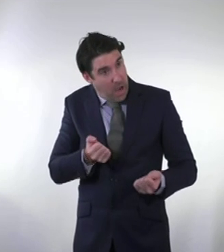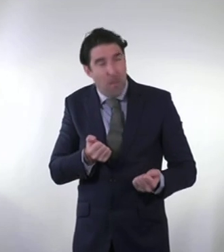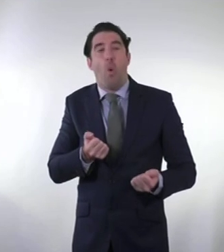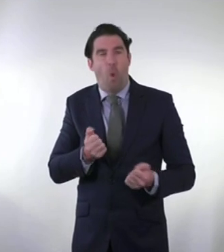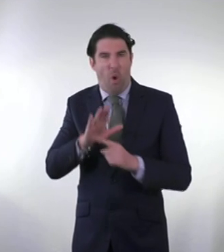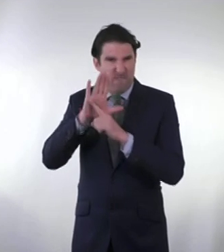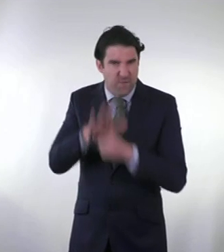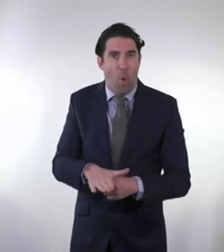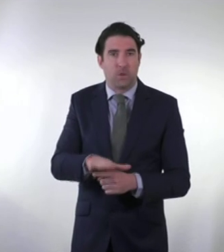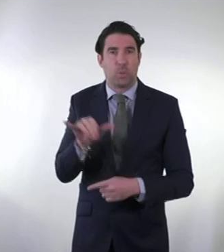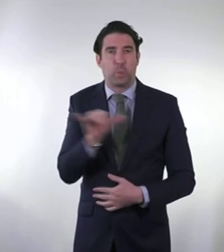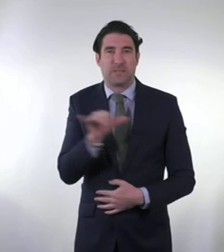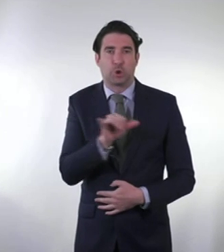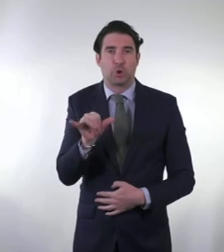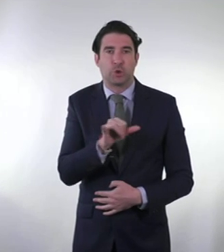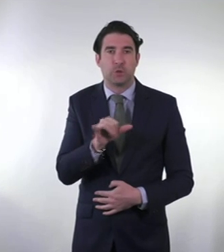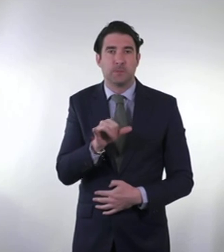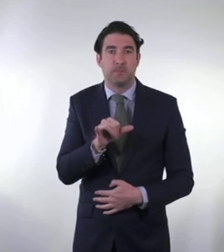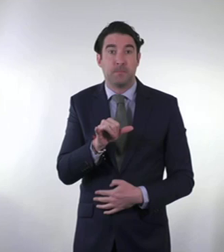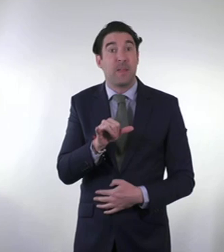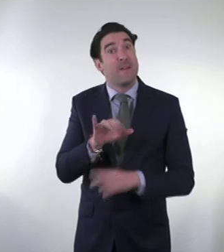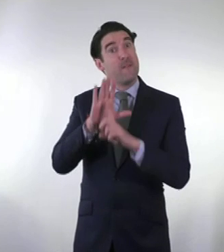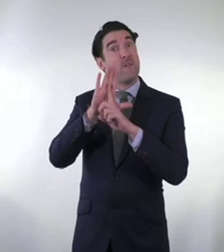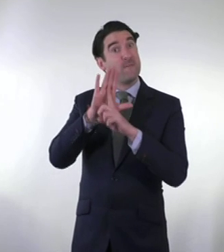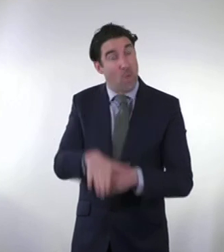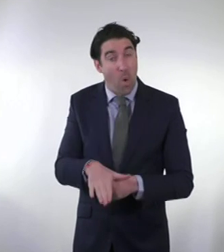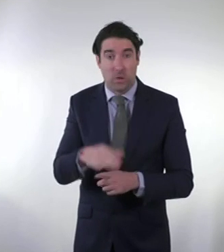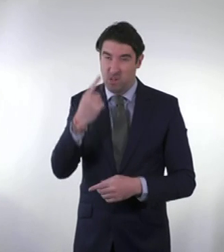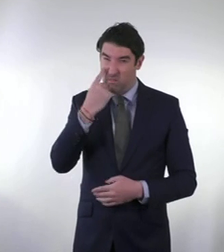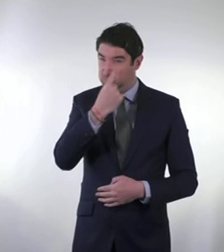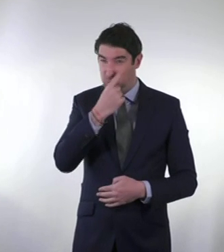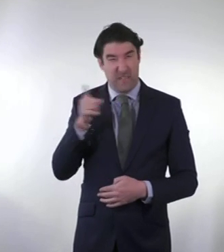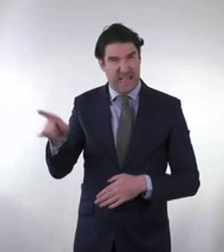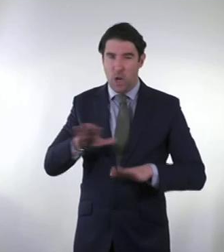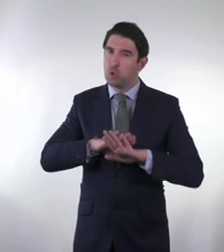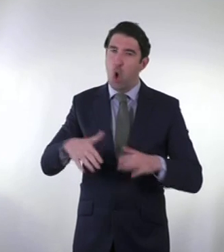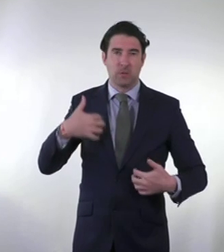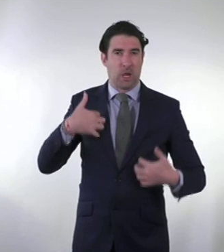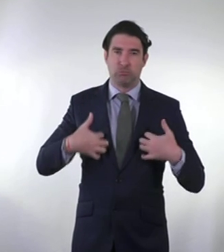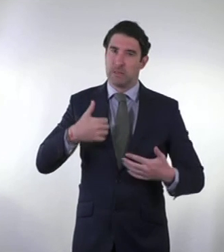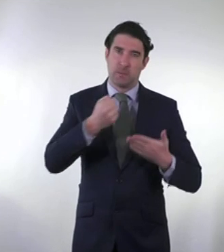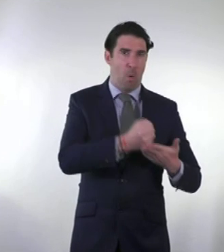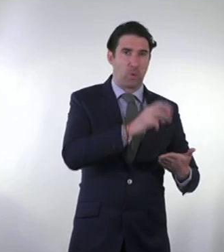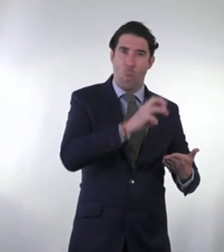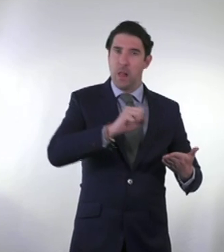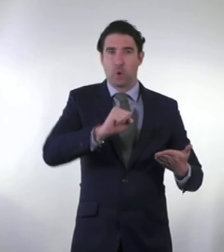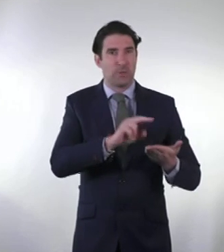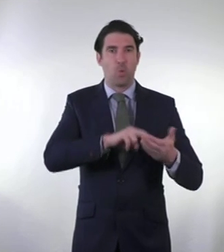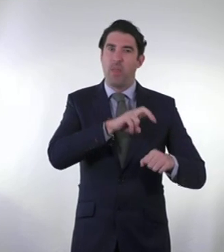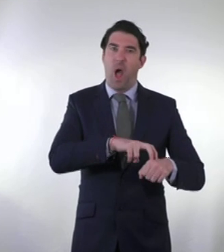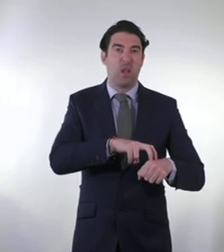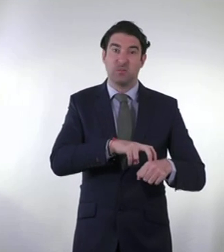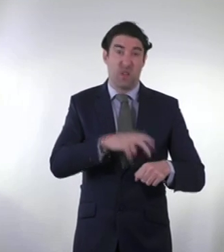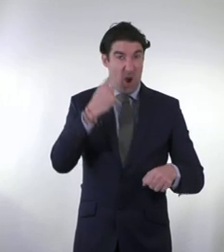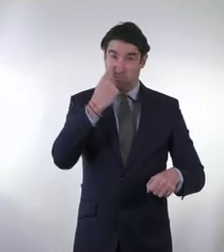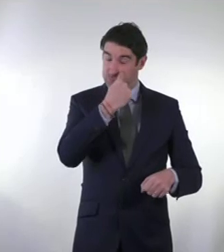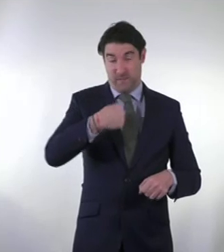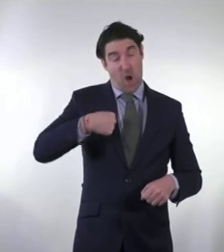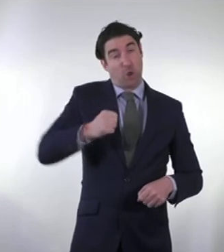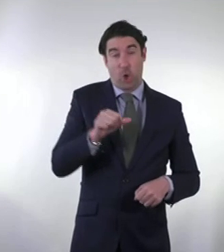Is not the Prime Minister demonstrating yet again that the only way to defend our Parliament and its powers is by Scotland becoming an independent country?